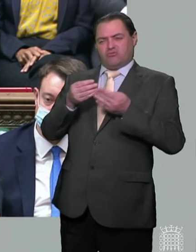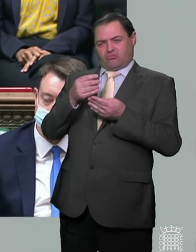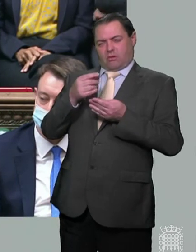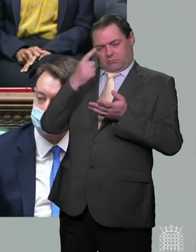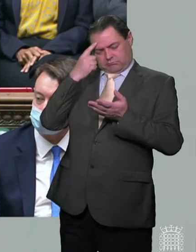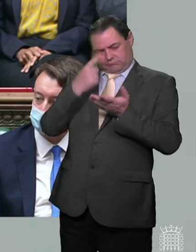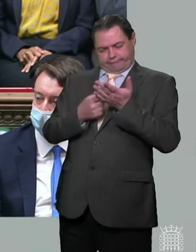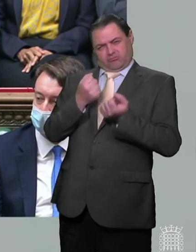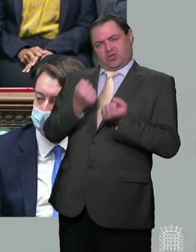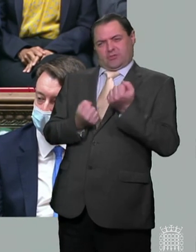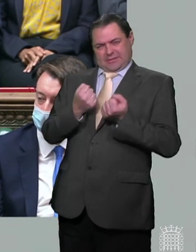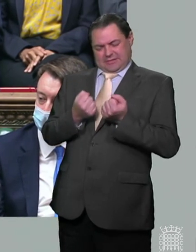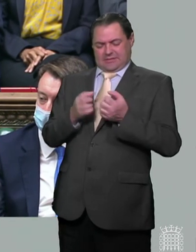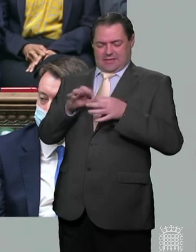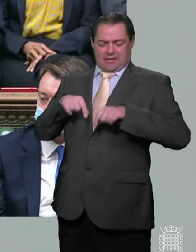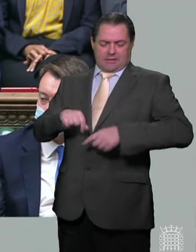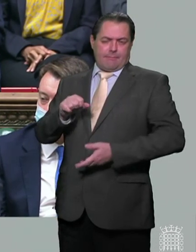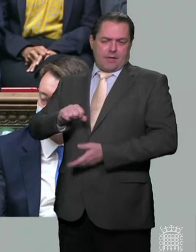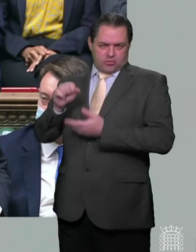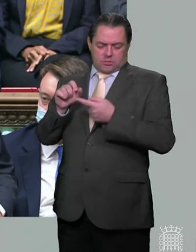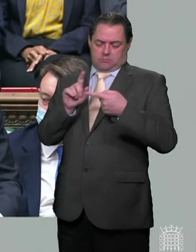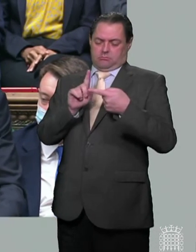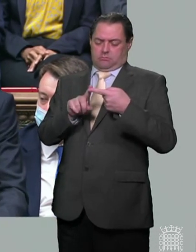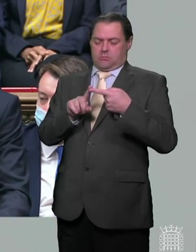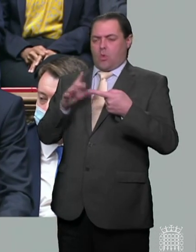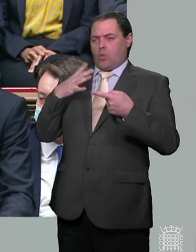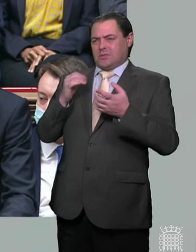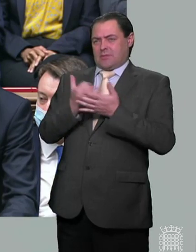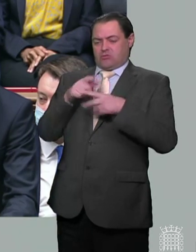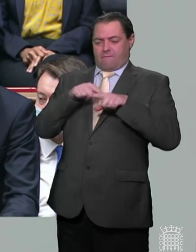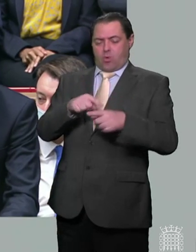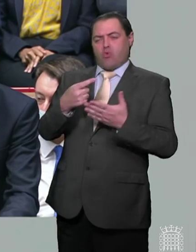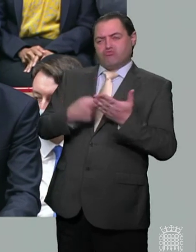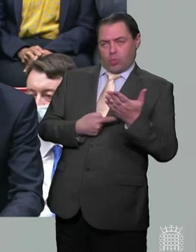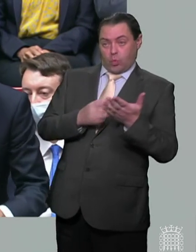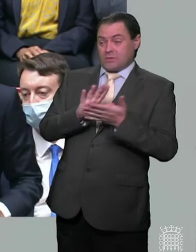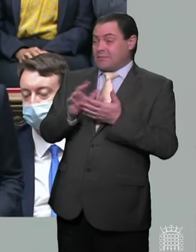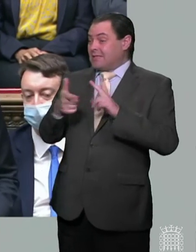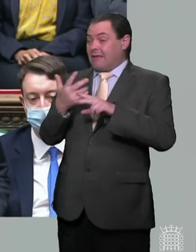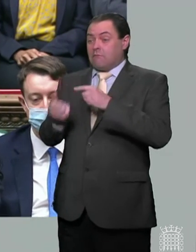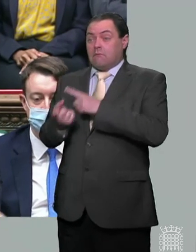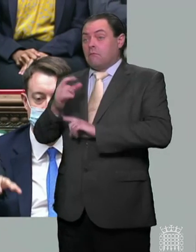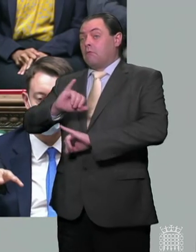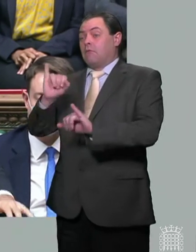First, we will meet our fiscal rules with a margin to protect ourselves against economic risks.